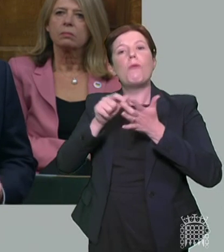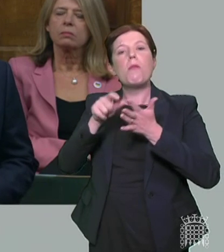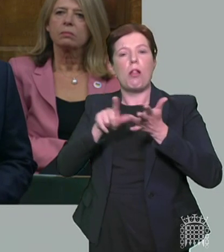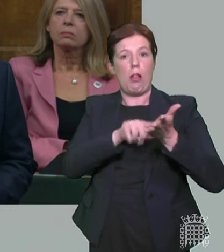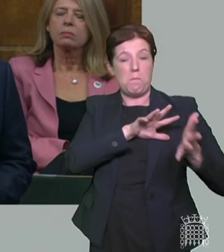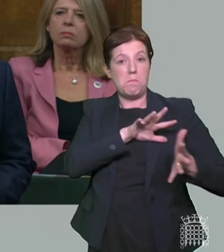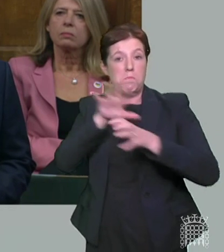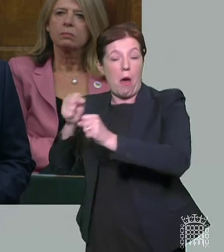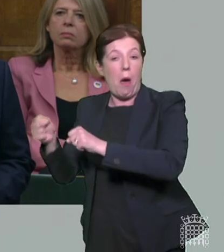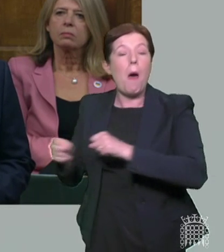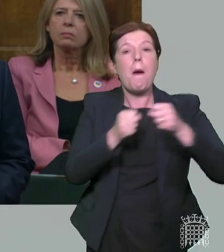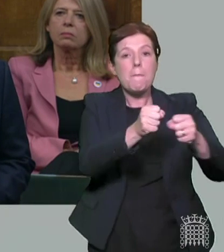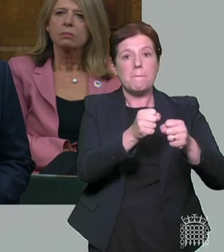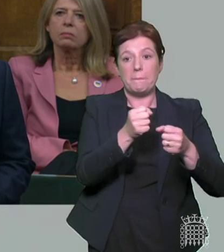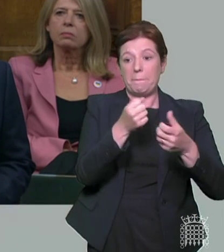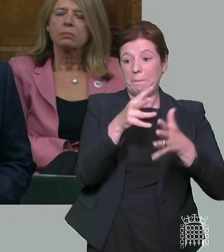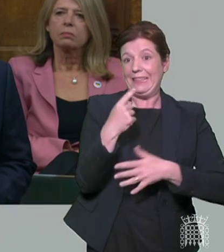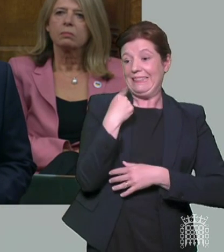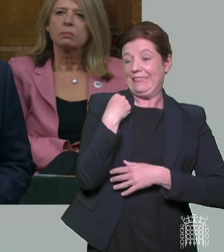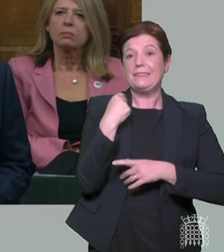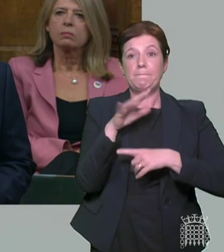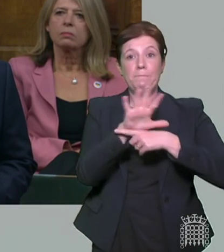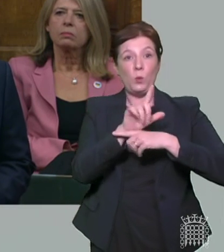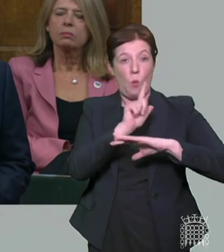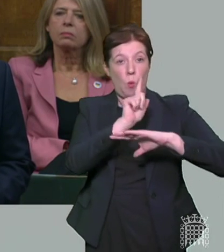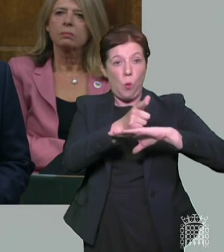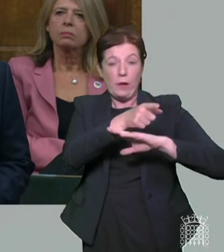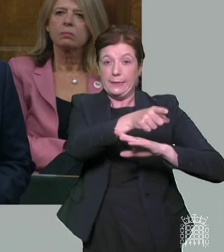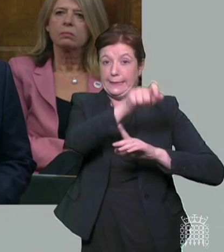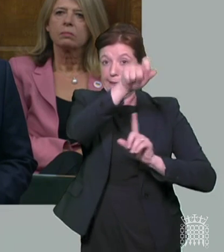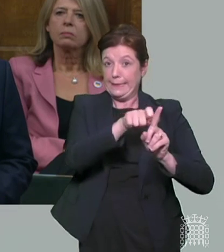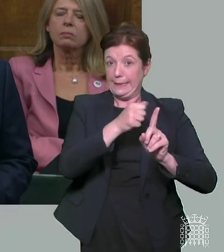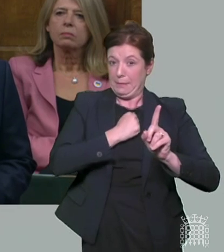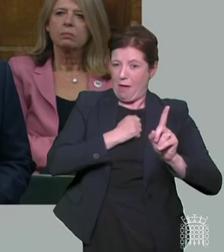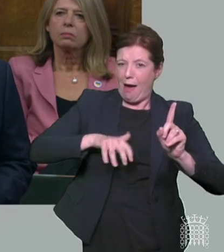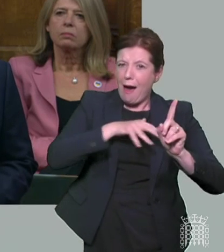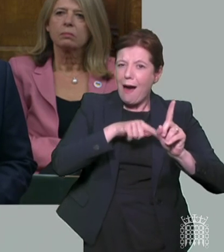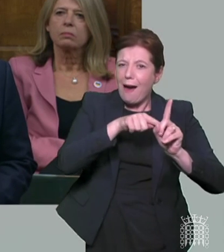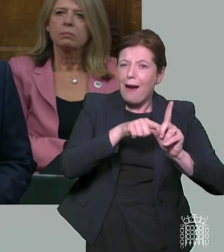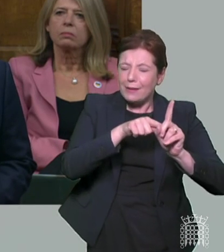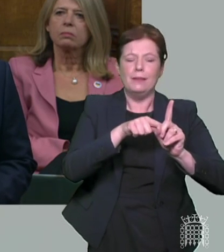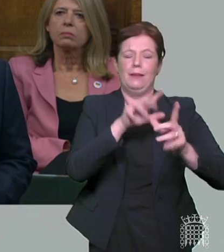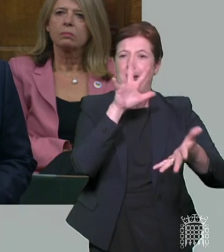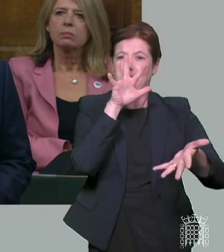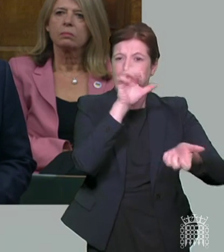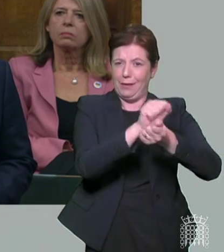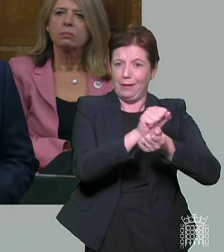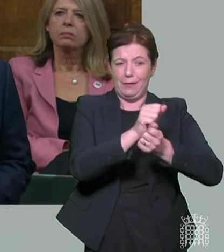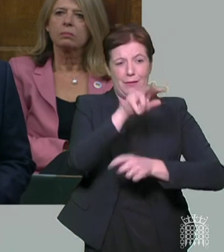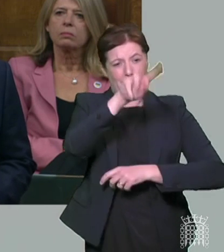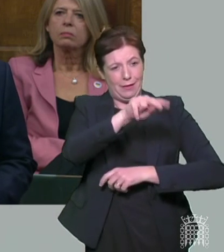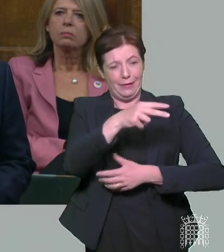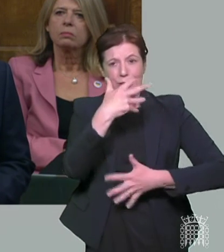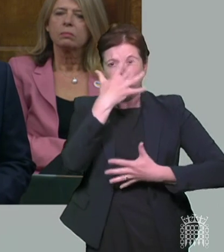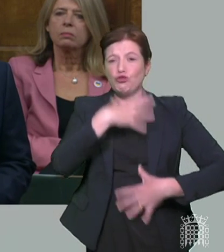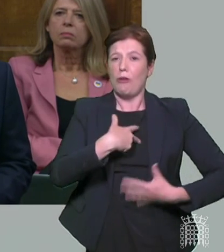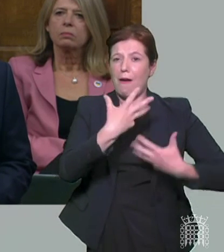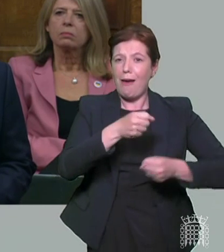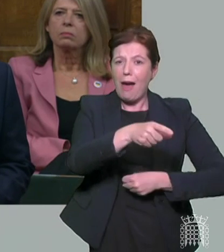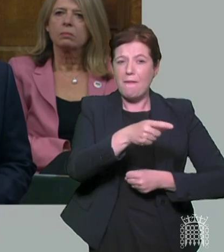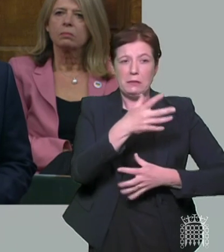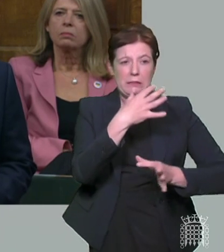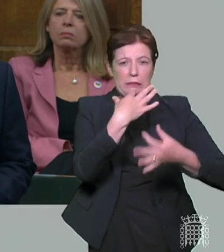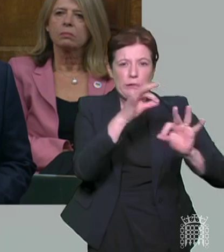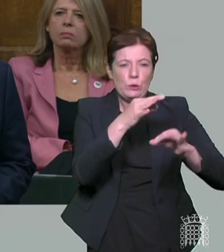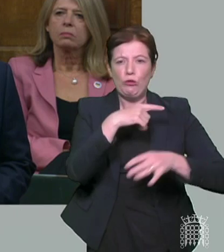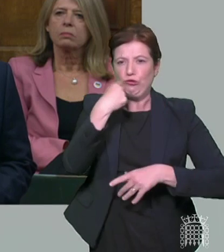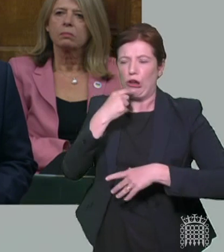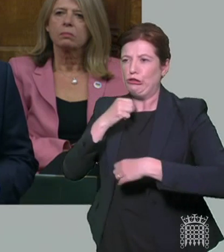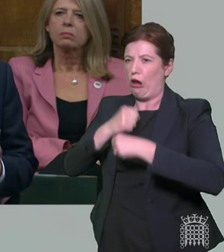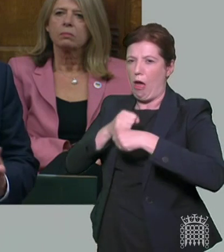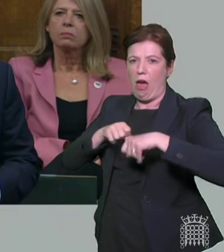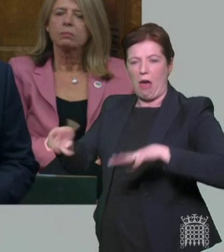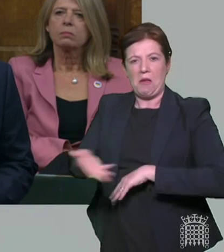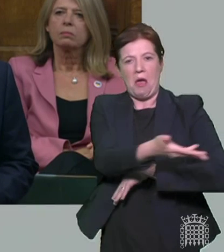Yesterday, a video emerged of my constituent handcuffed, physically injured and being interviewed under duress for propaganda purposes.